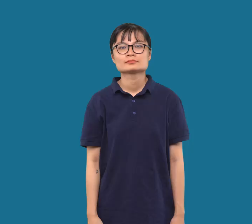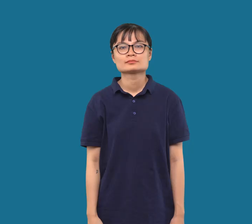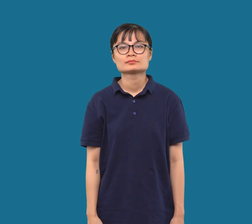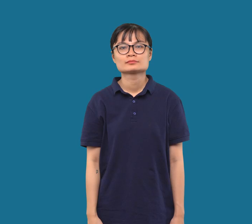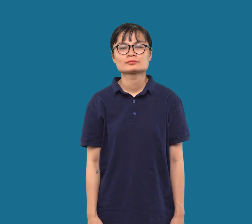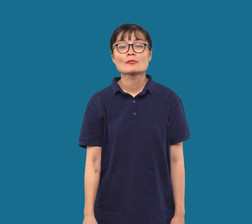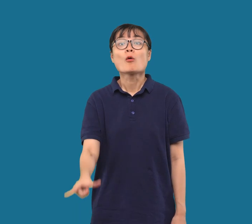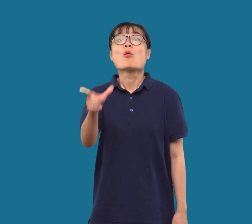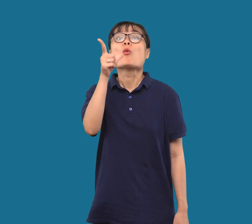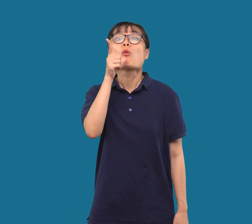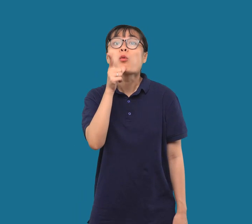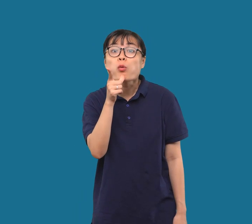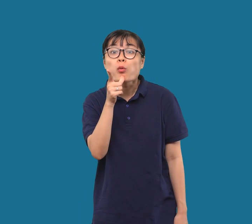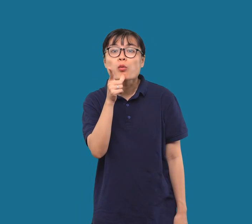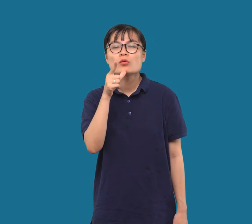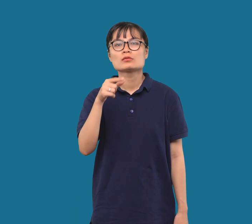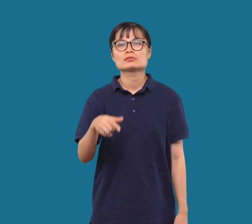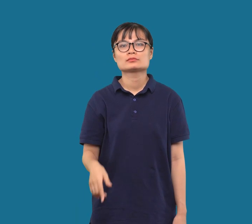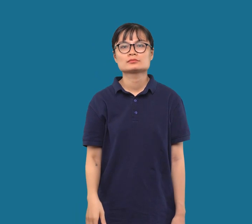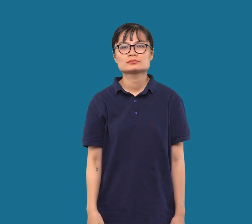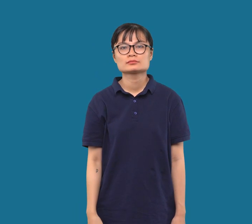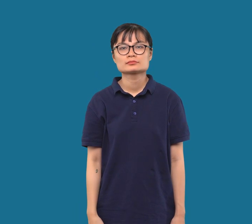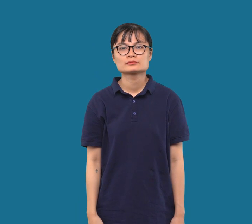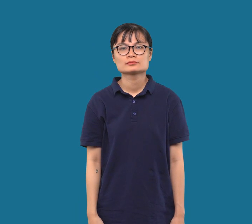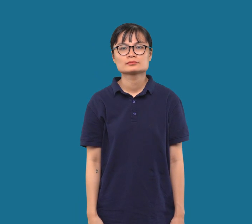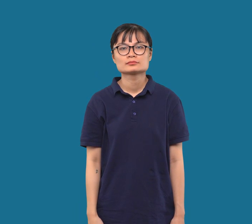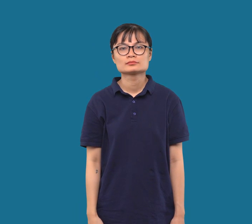thần kì